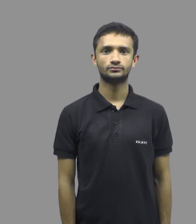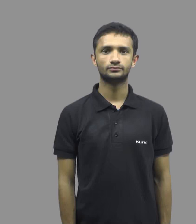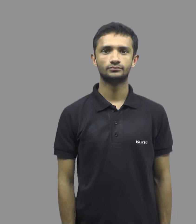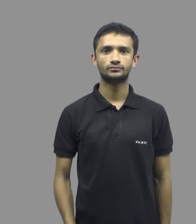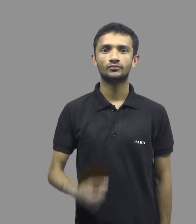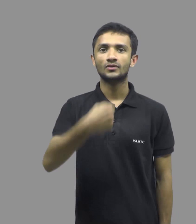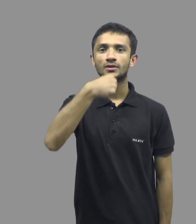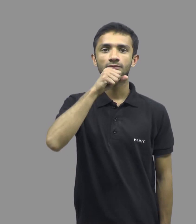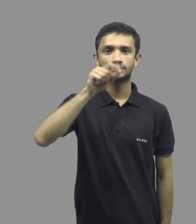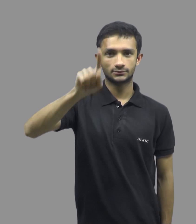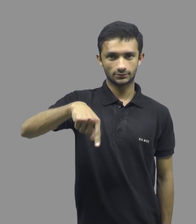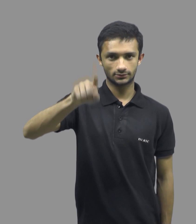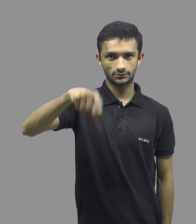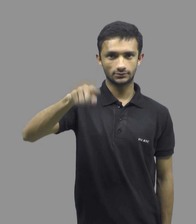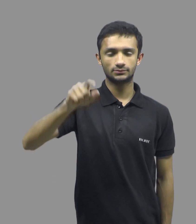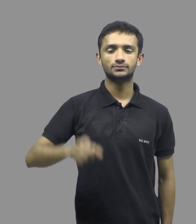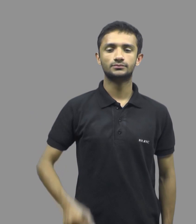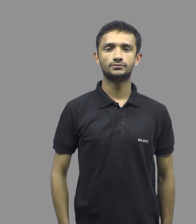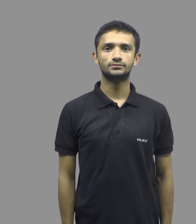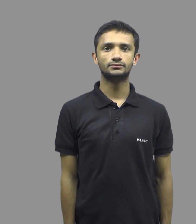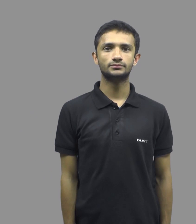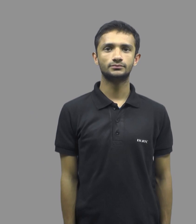Age